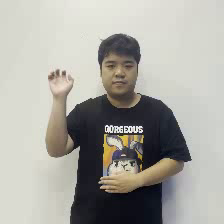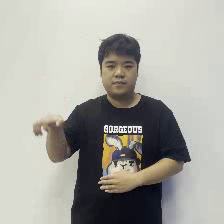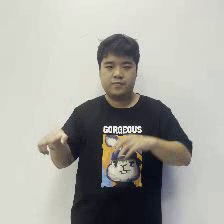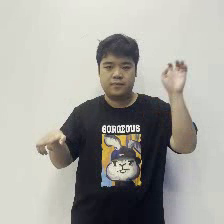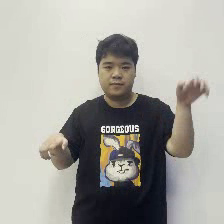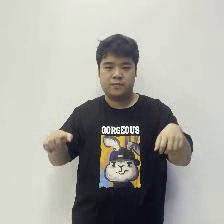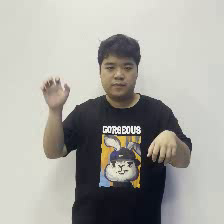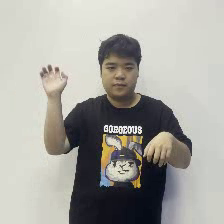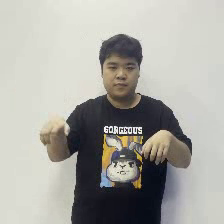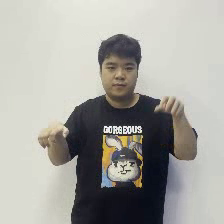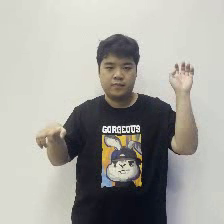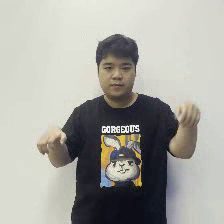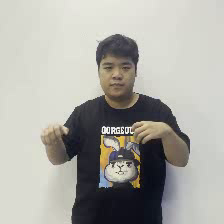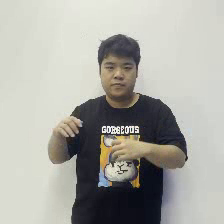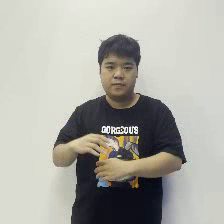Con gấu